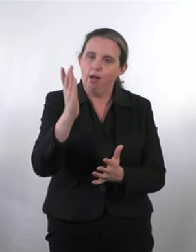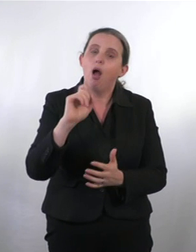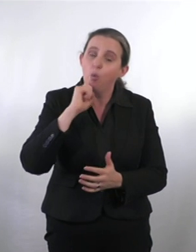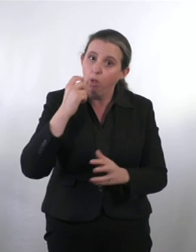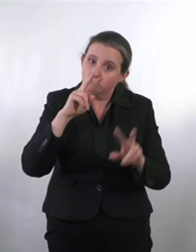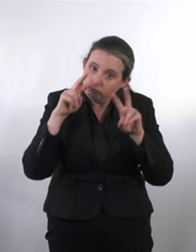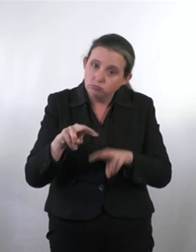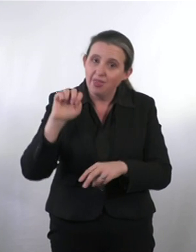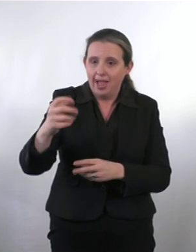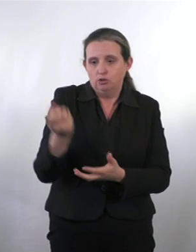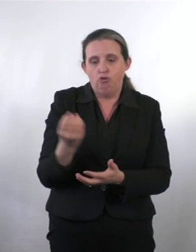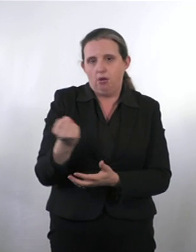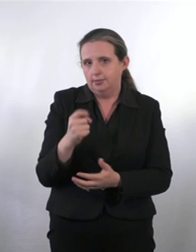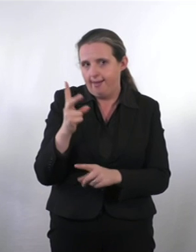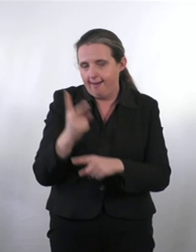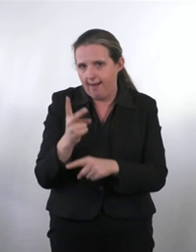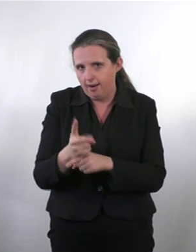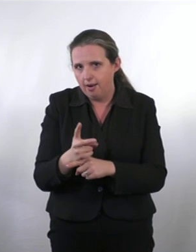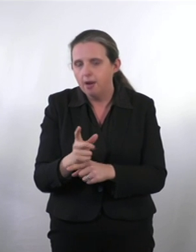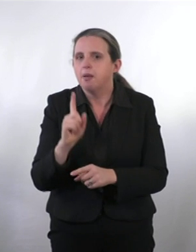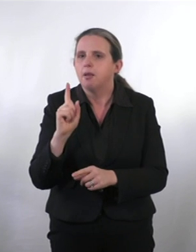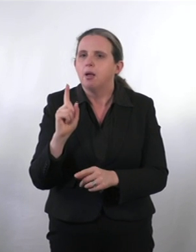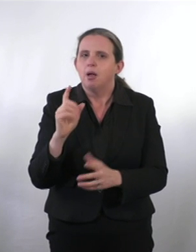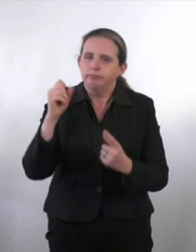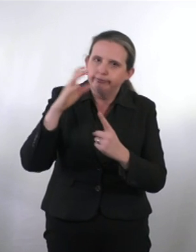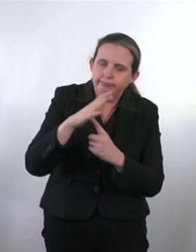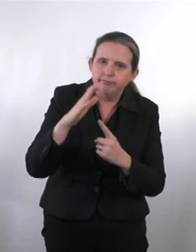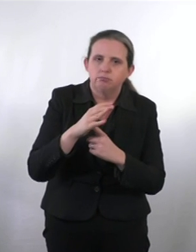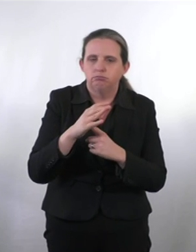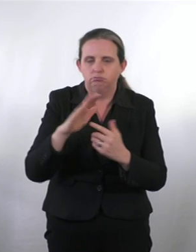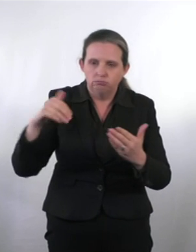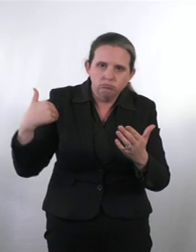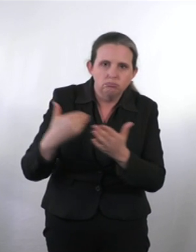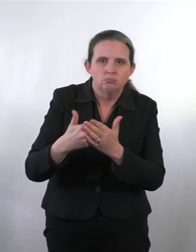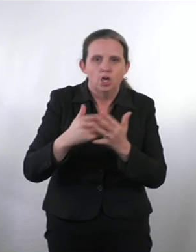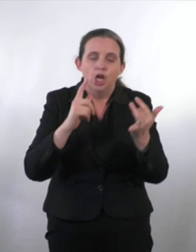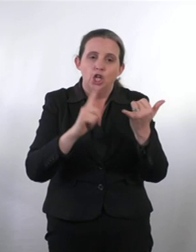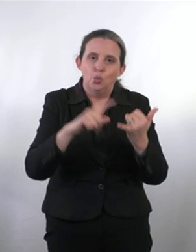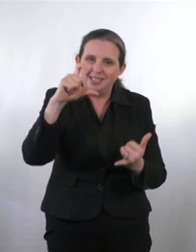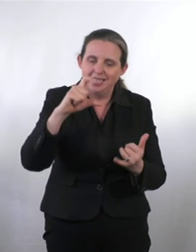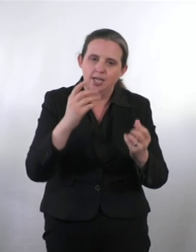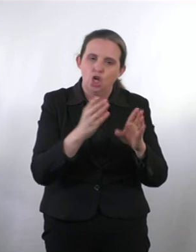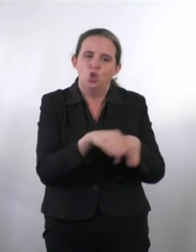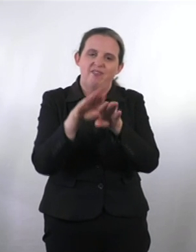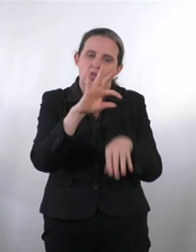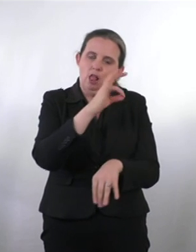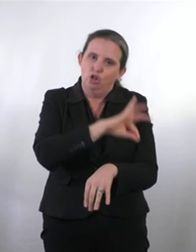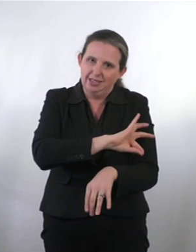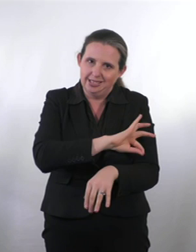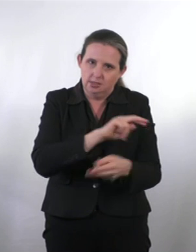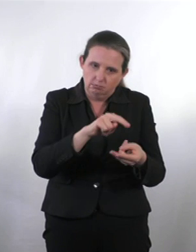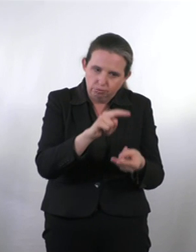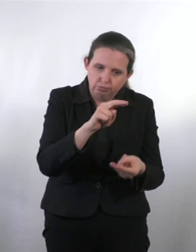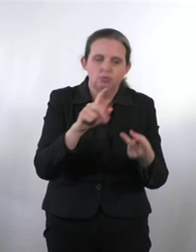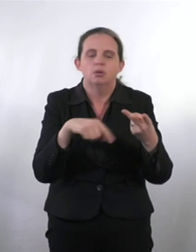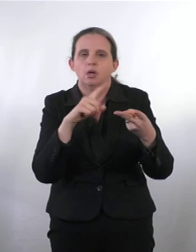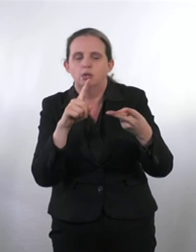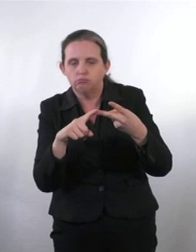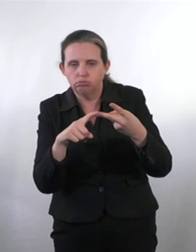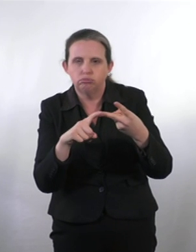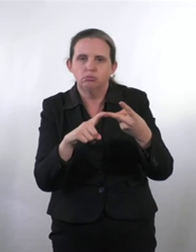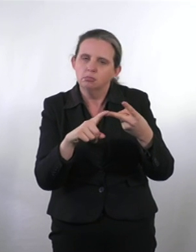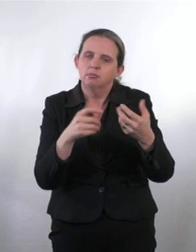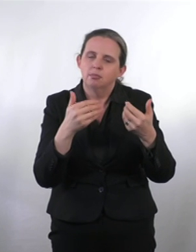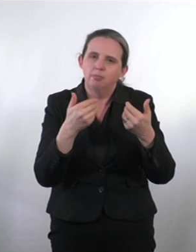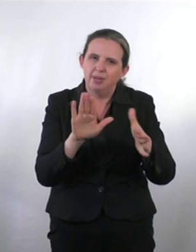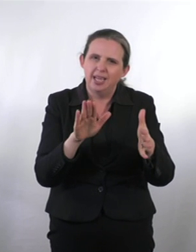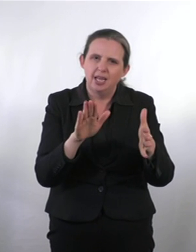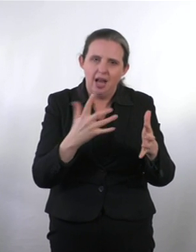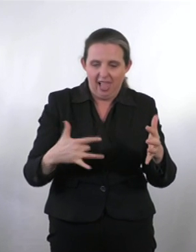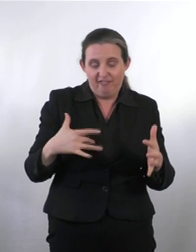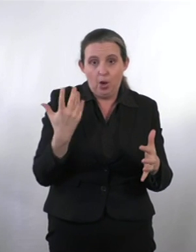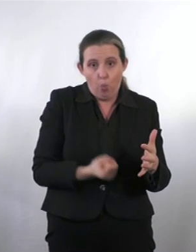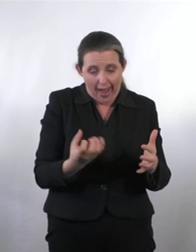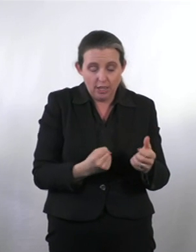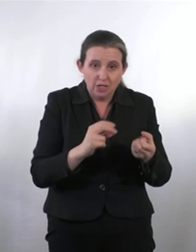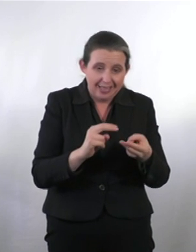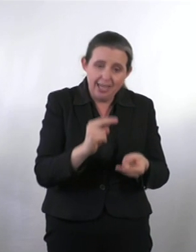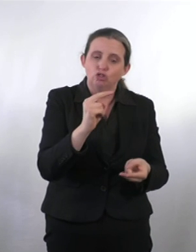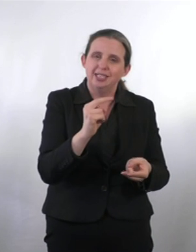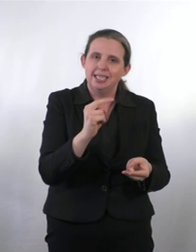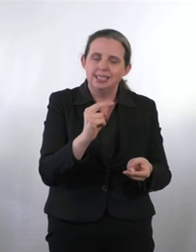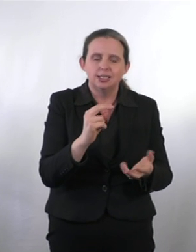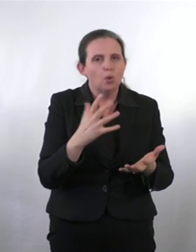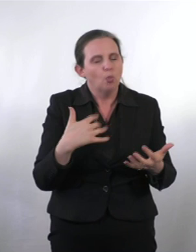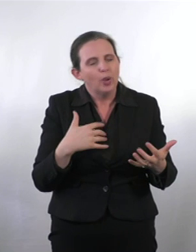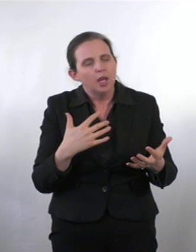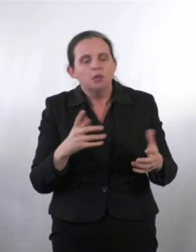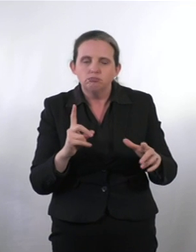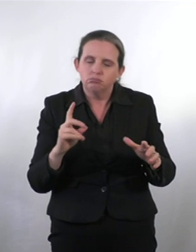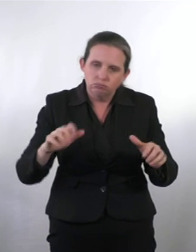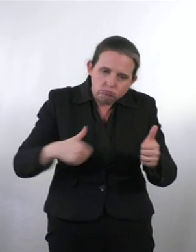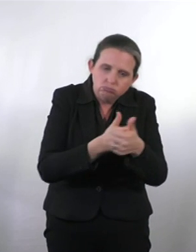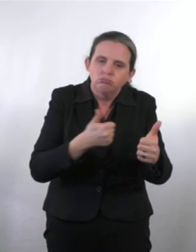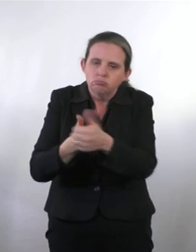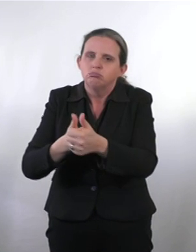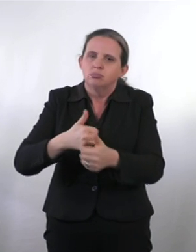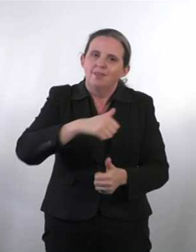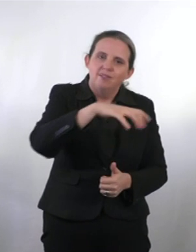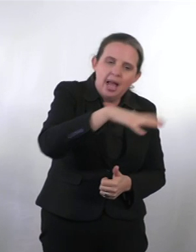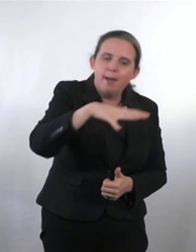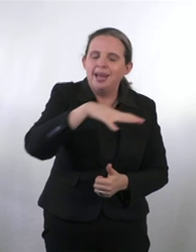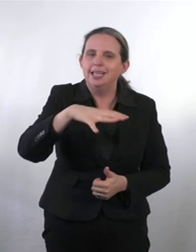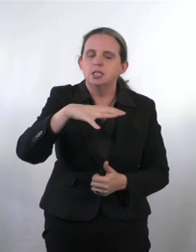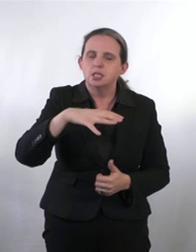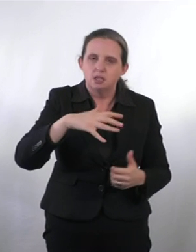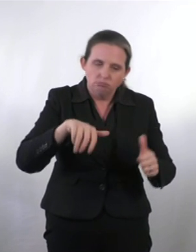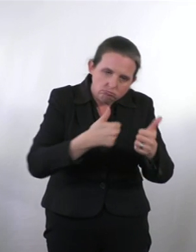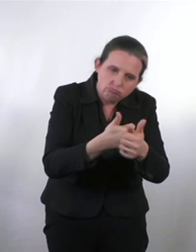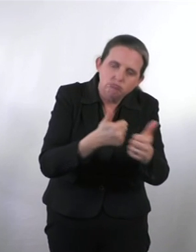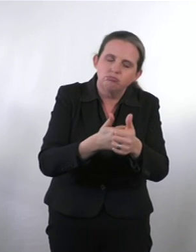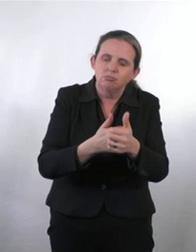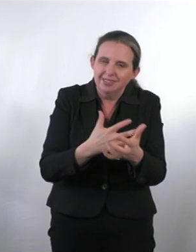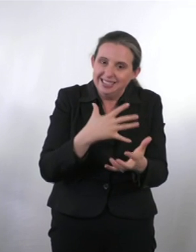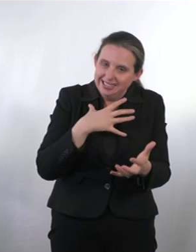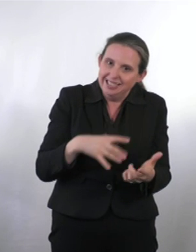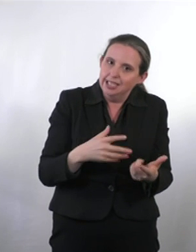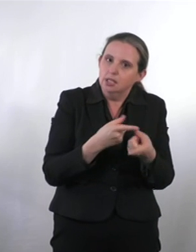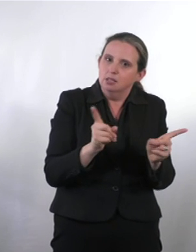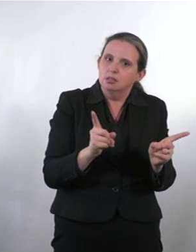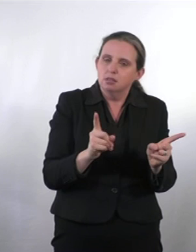Gentleman looks at what we have done so far with supporting universal credit and the substantial increases in the living wage, we are doing our best to support families who are the neediest across the whole of the UK.